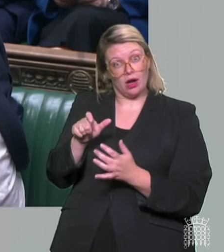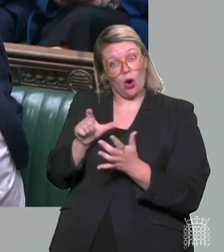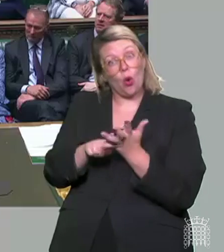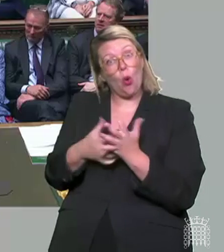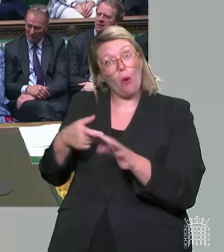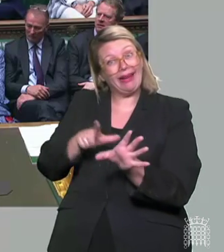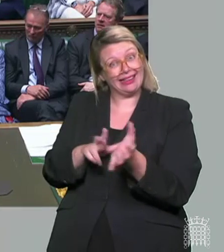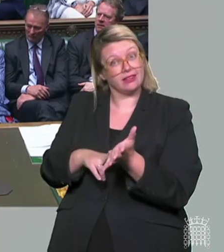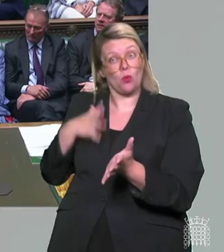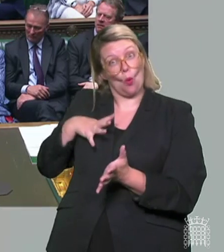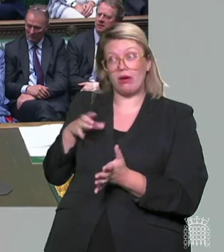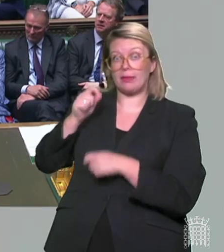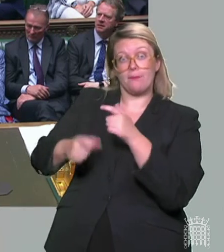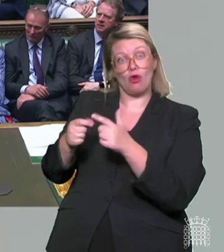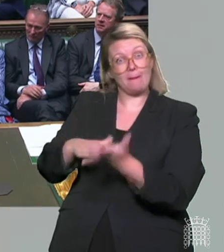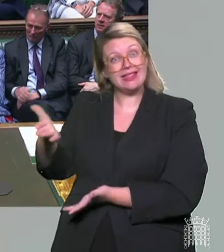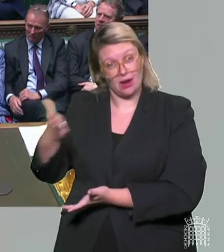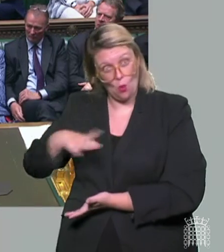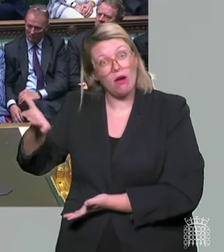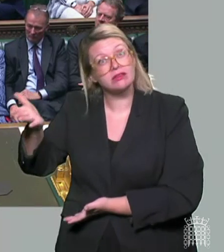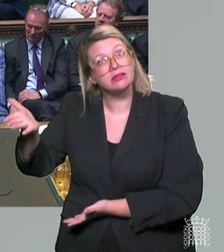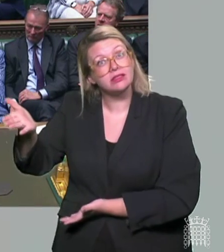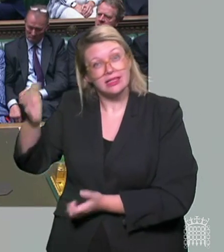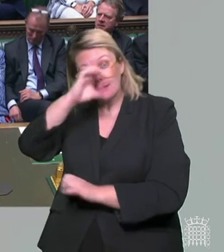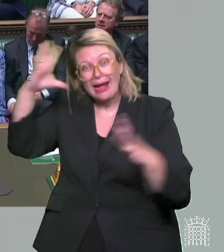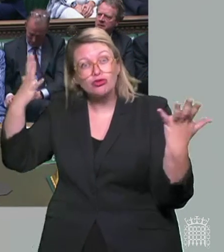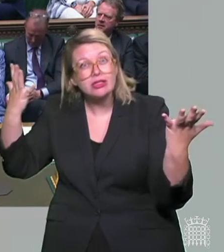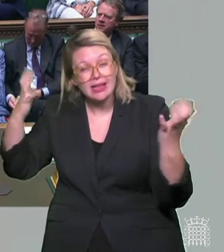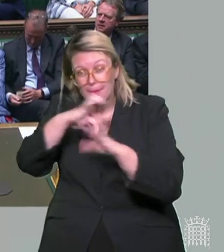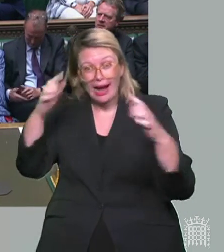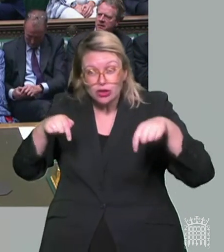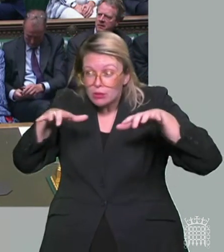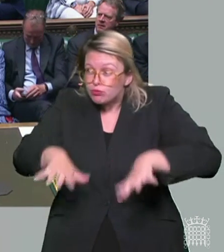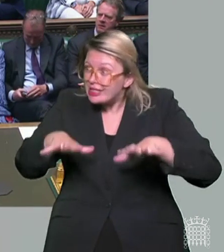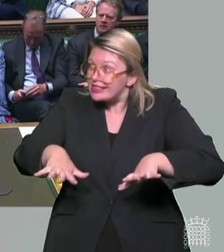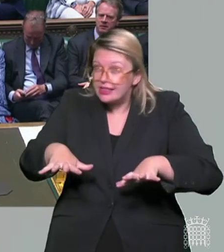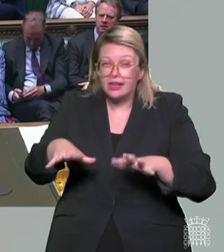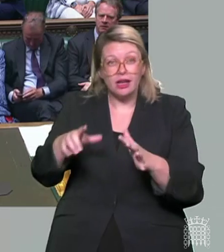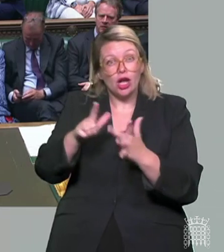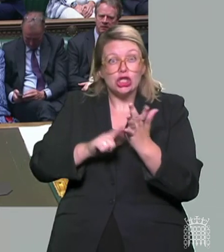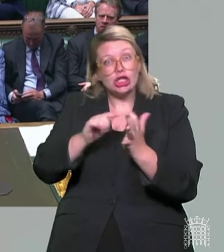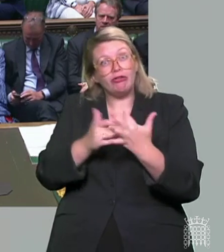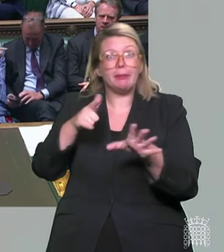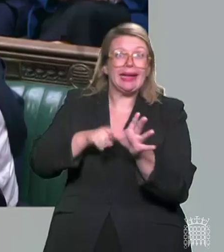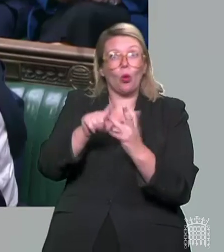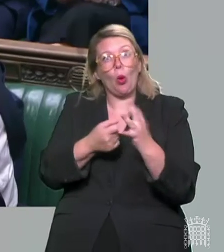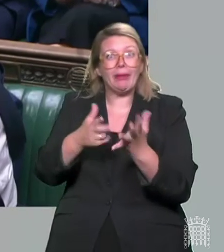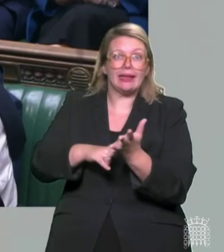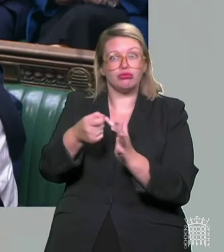10. That is what he wanted to do—imagine what our country and what the world would be like now.